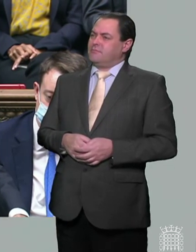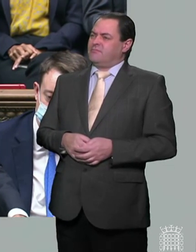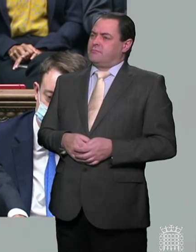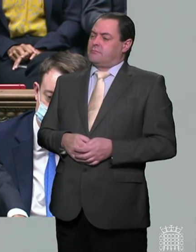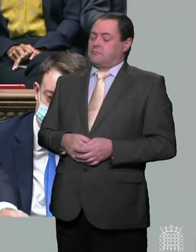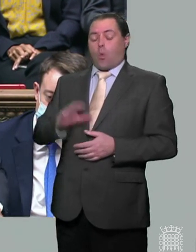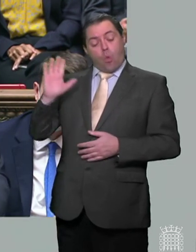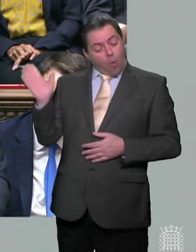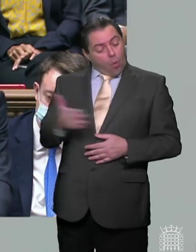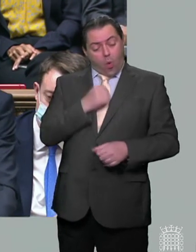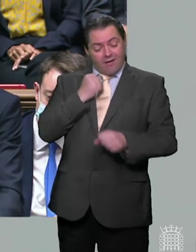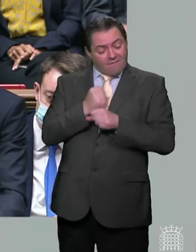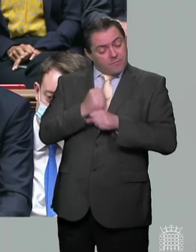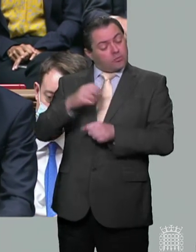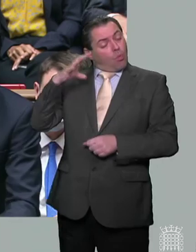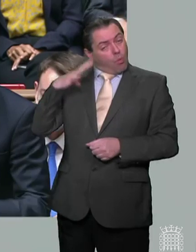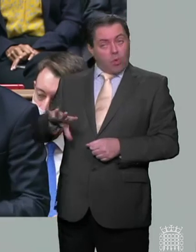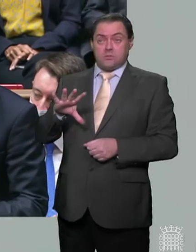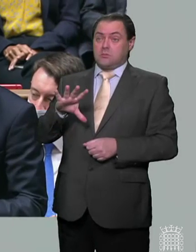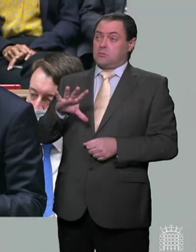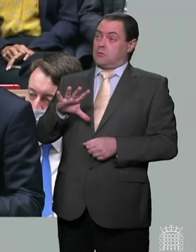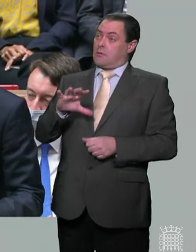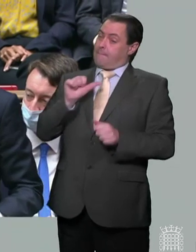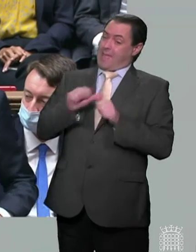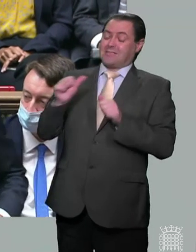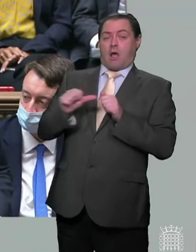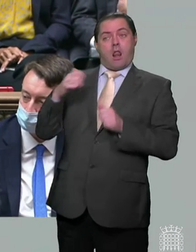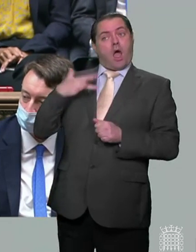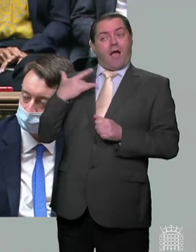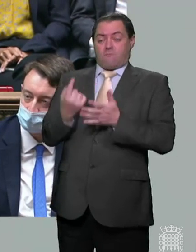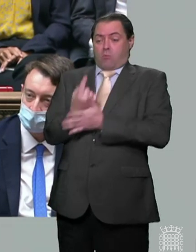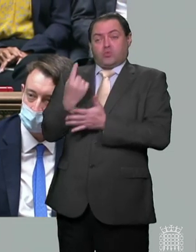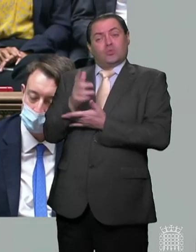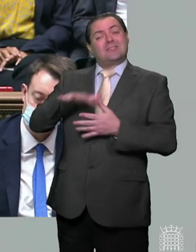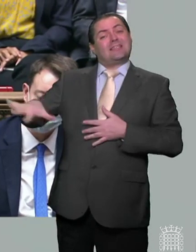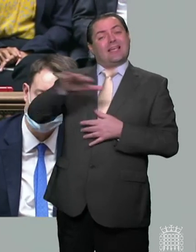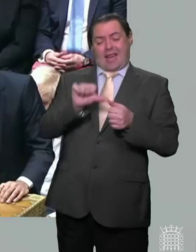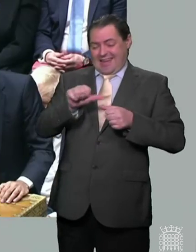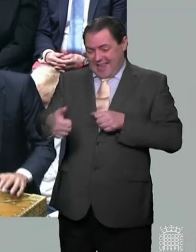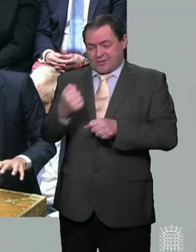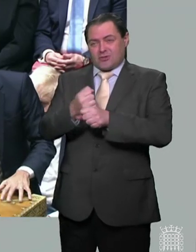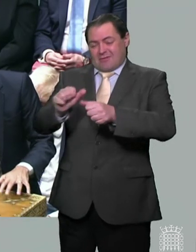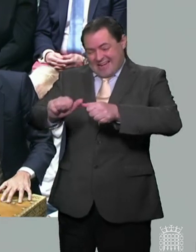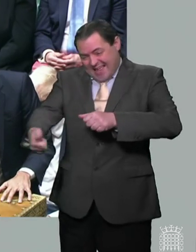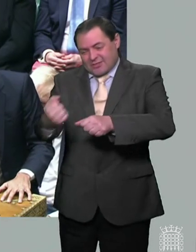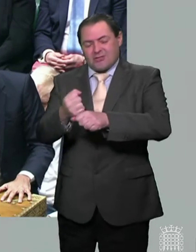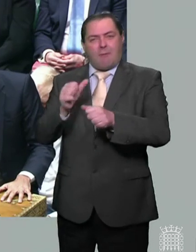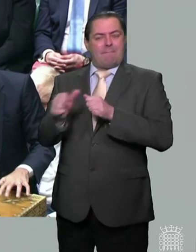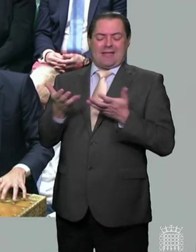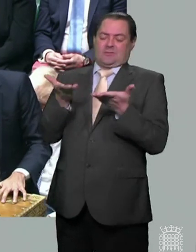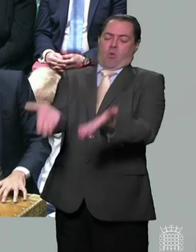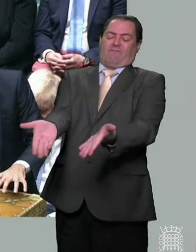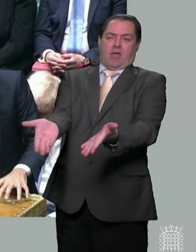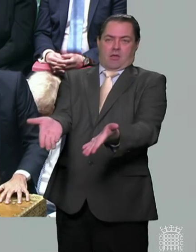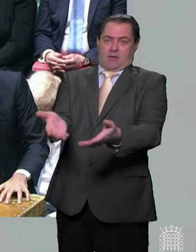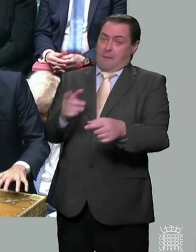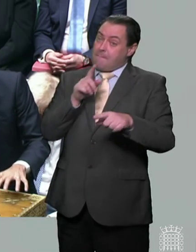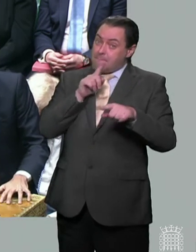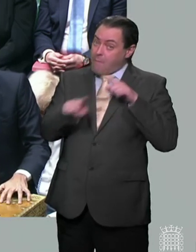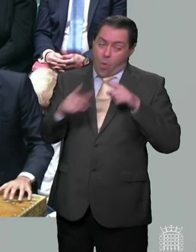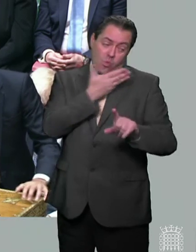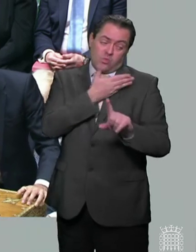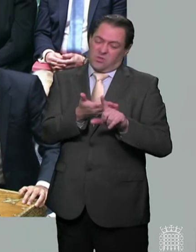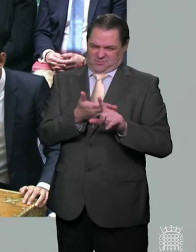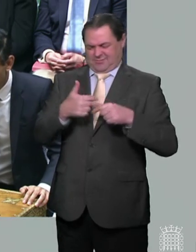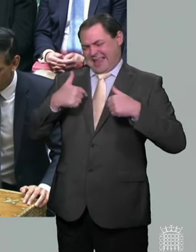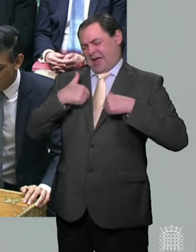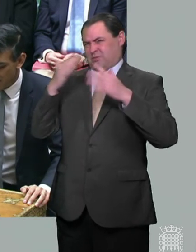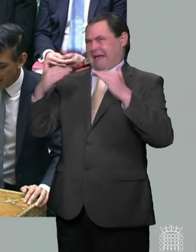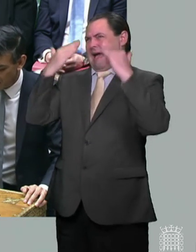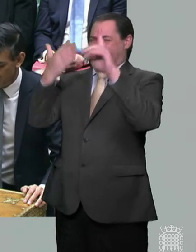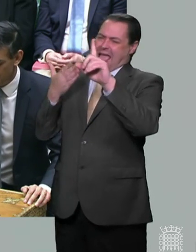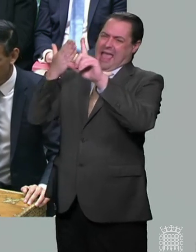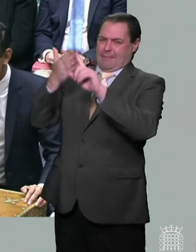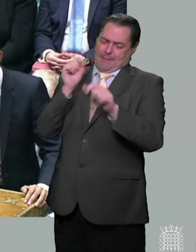All Governments should aspire to provide greater life chances for future generations, but few Governments can match our ambition.